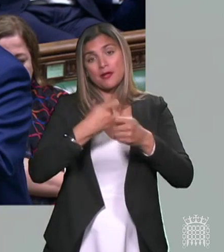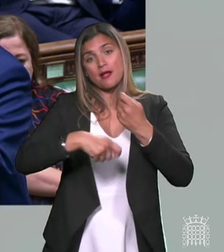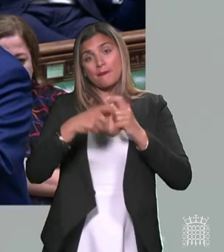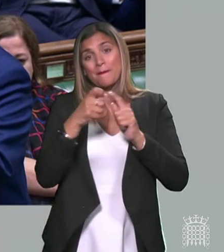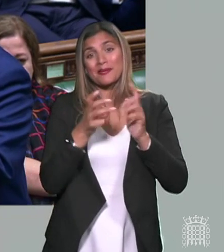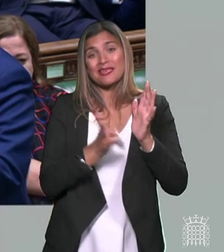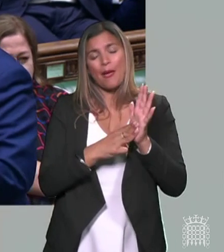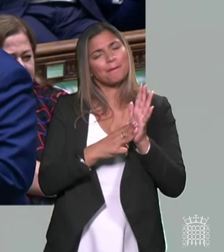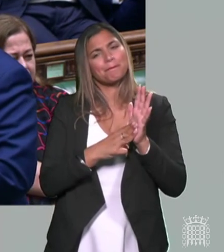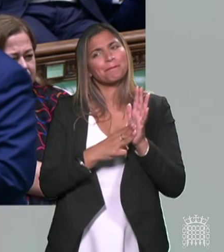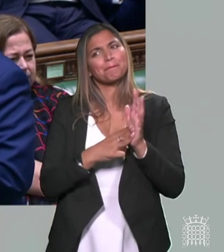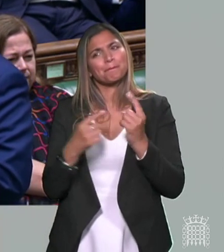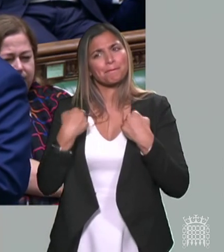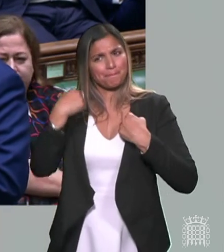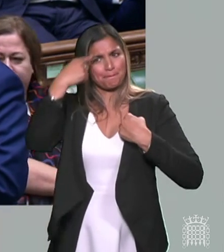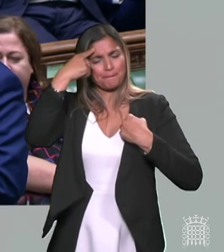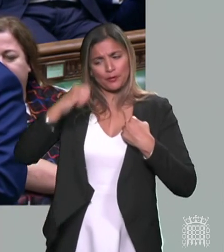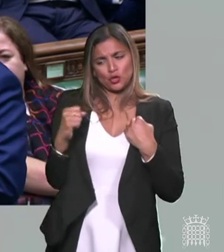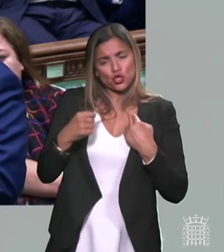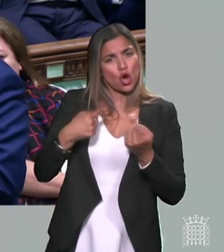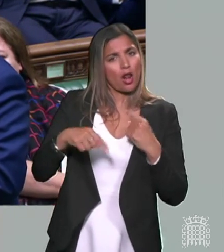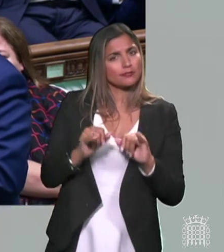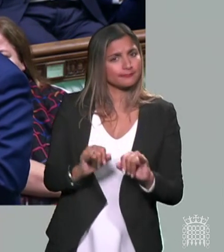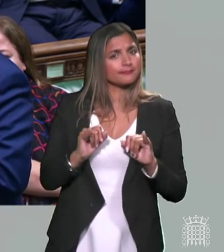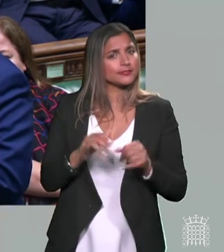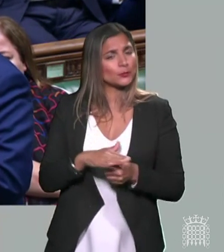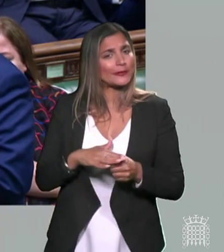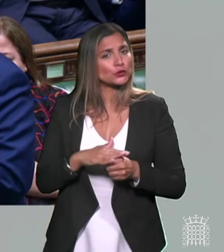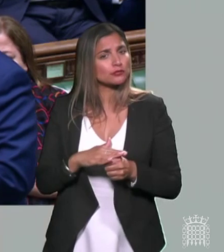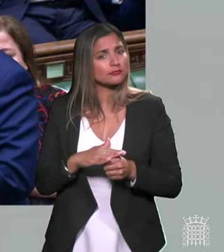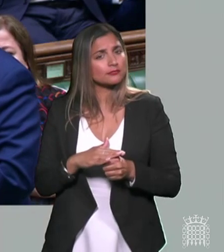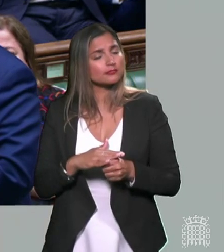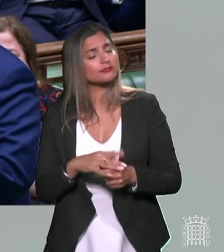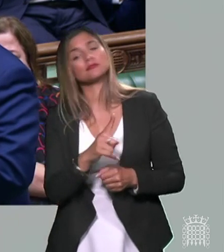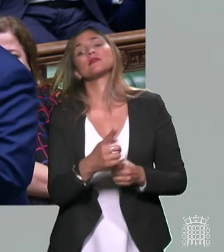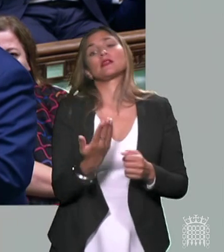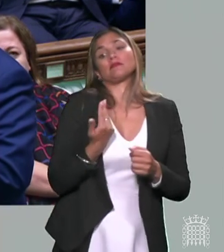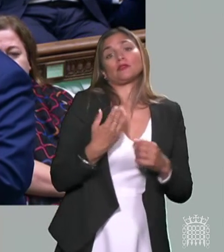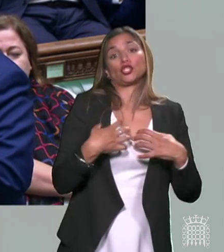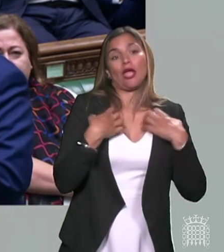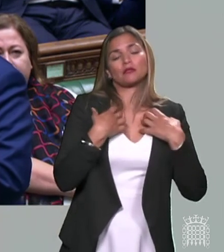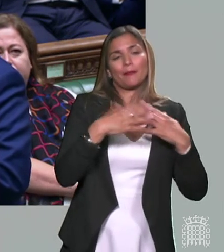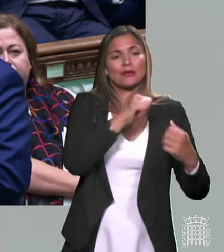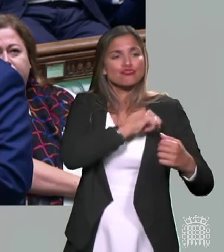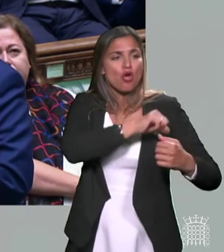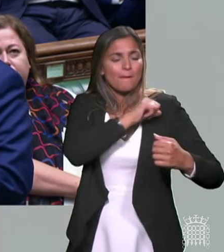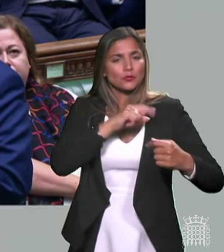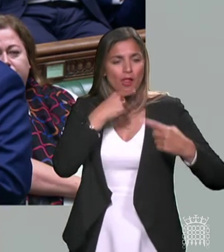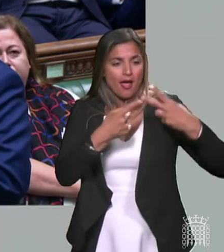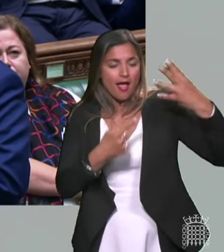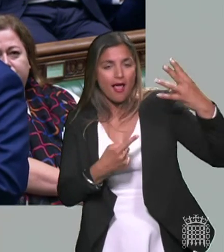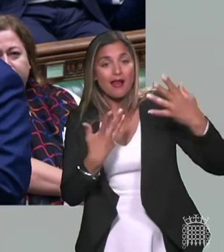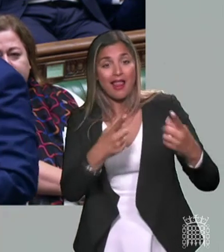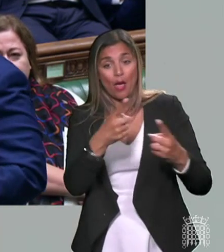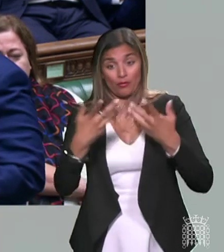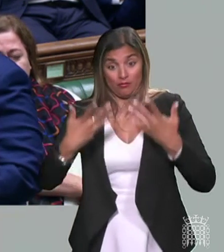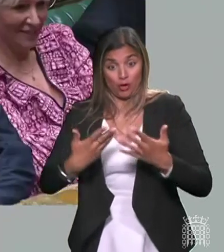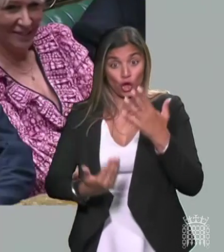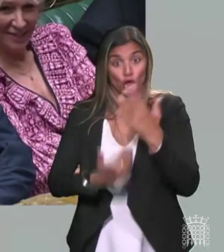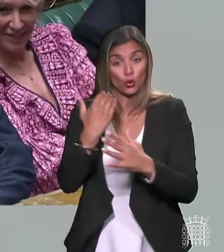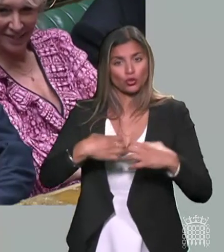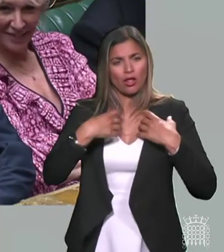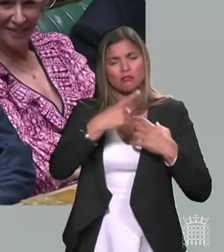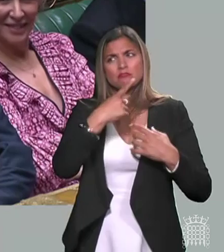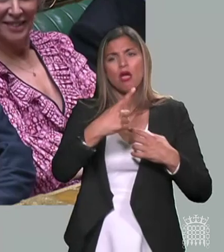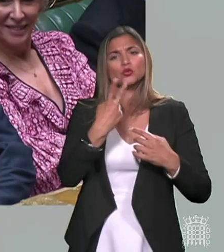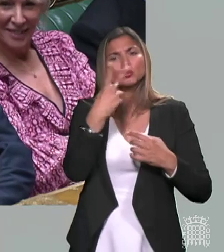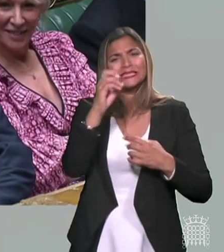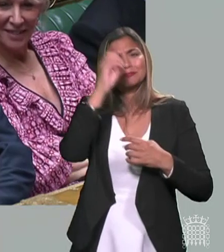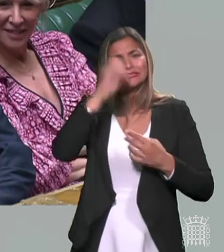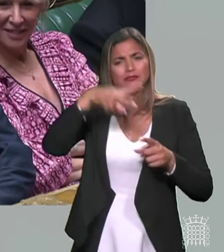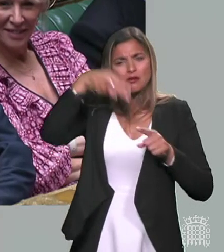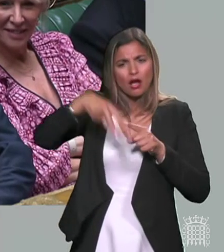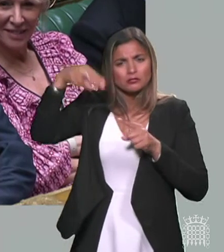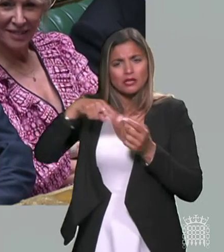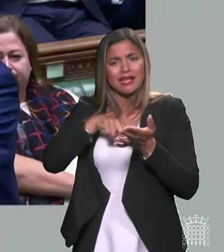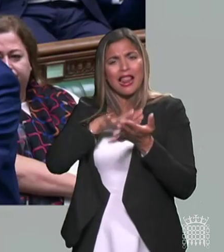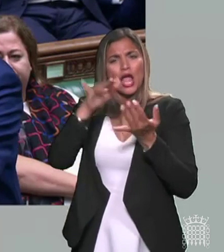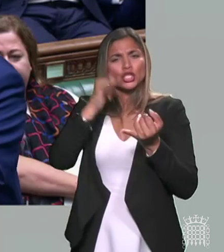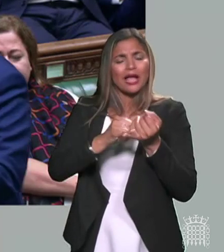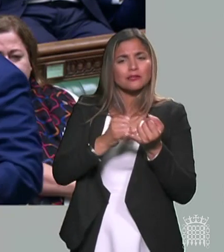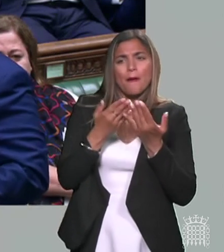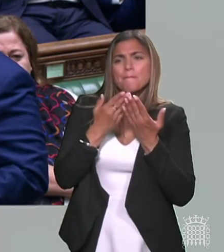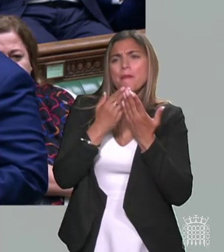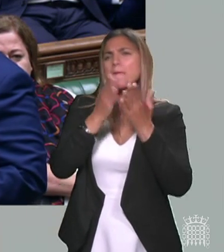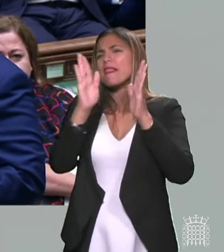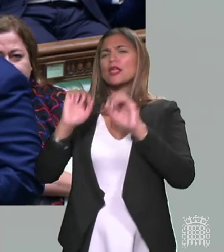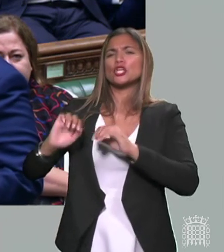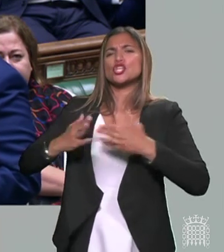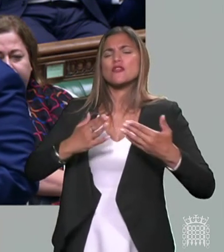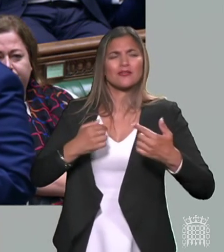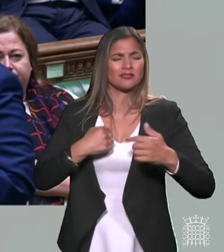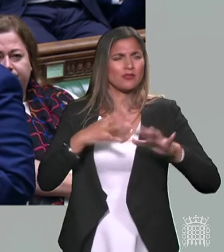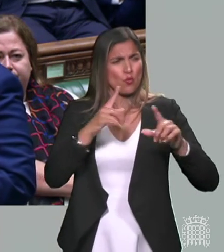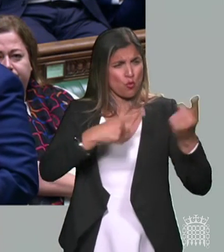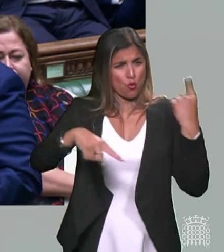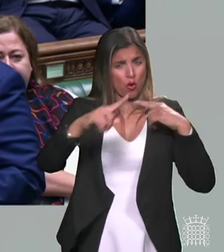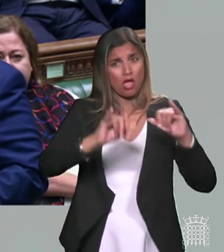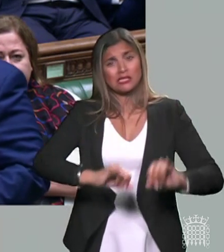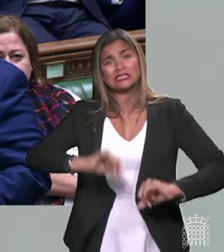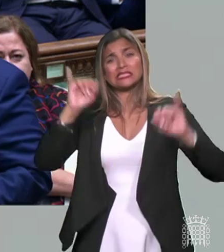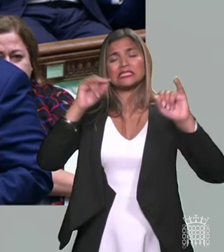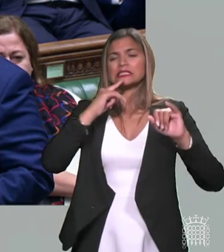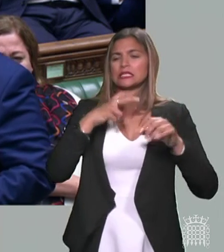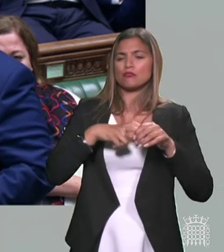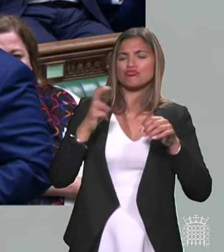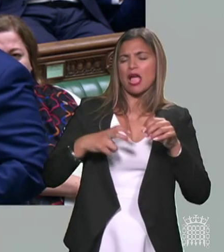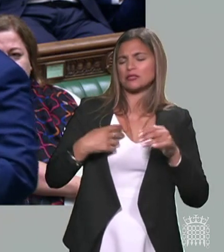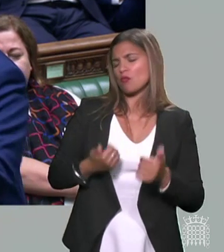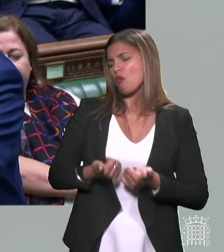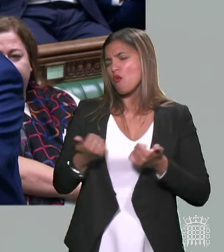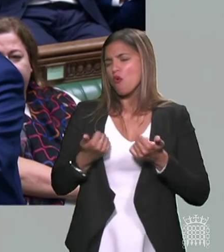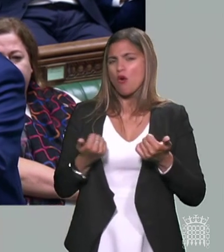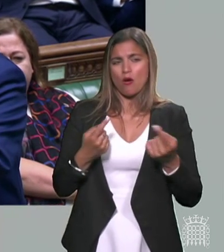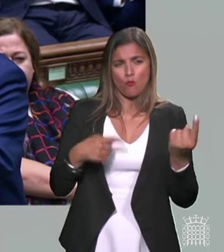The former Chancellor has pledged to govern like Margaret Thatcher; the current Chancellor is threatening 20% cuts to the NHS and public services; and they are all trying to outdo each other on an extreme Brexit that will cost the economy billions.